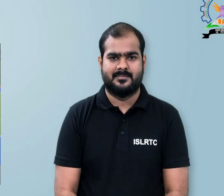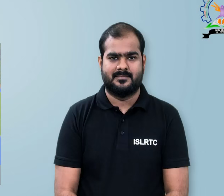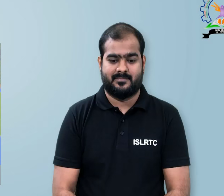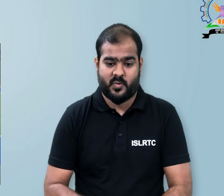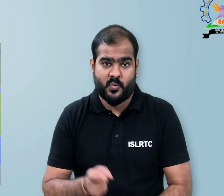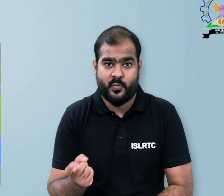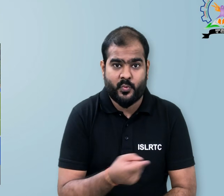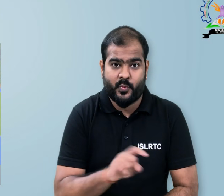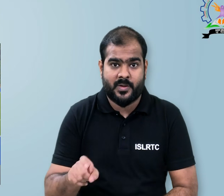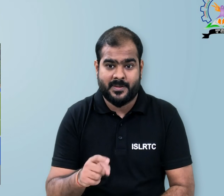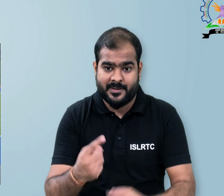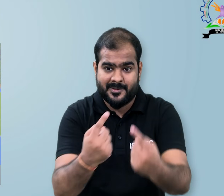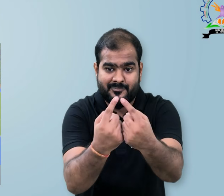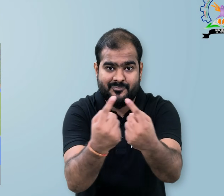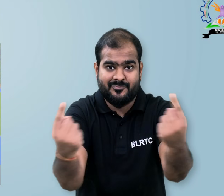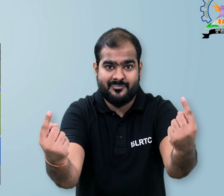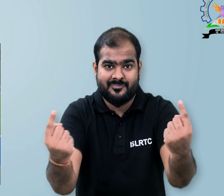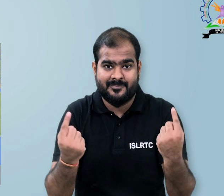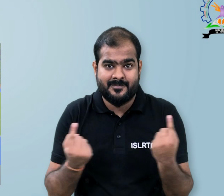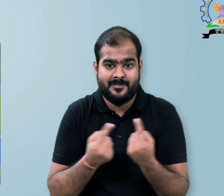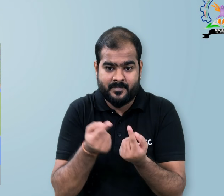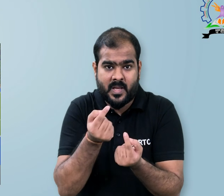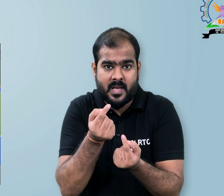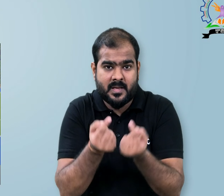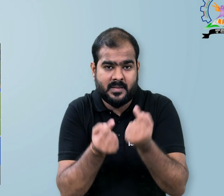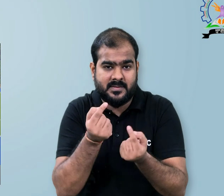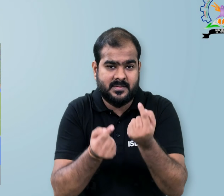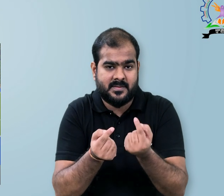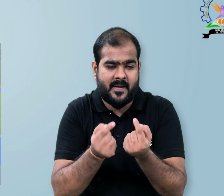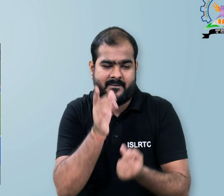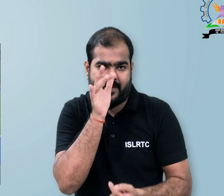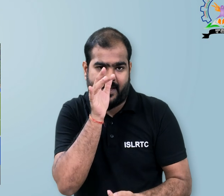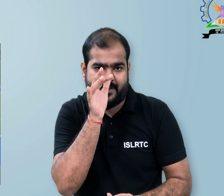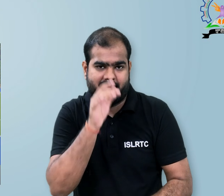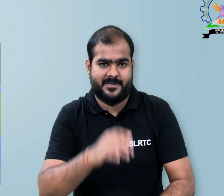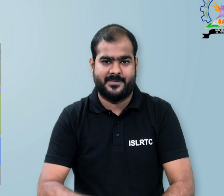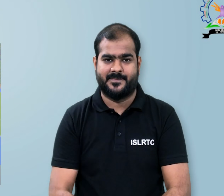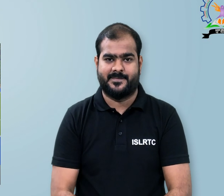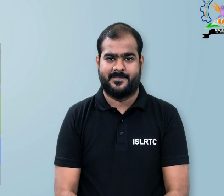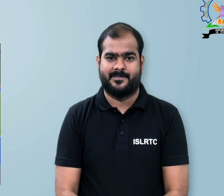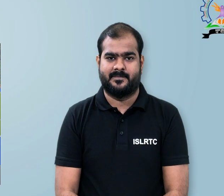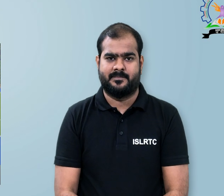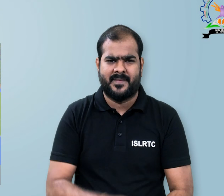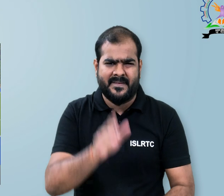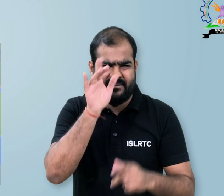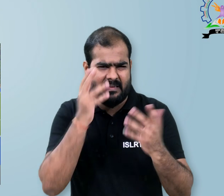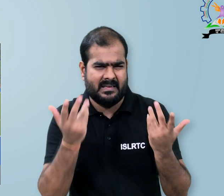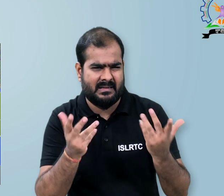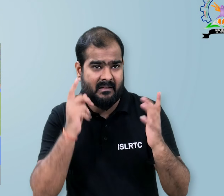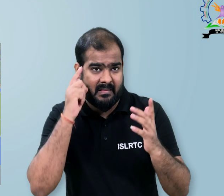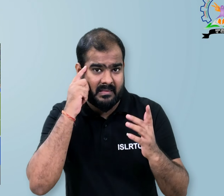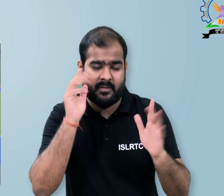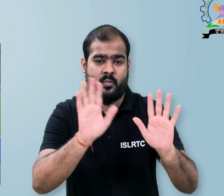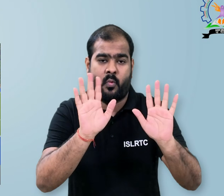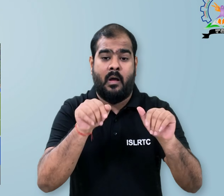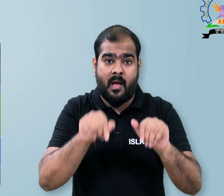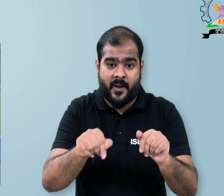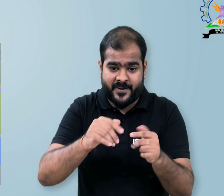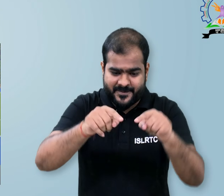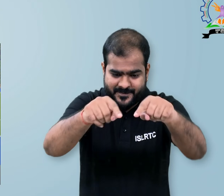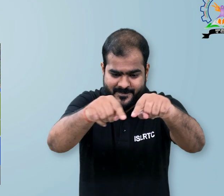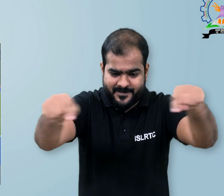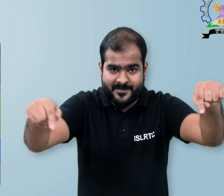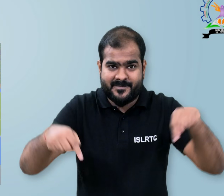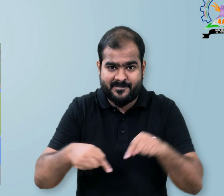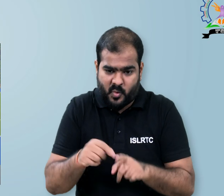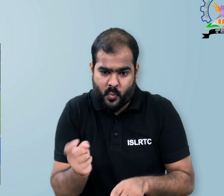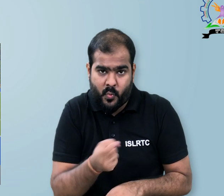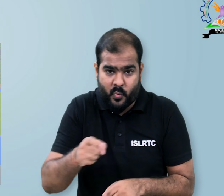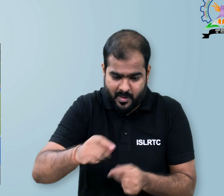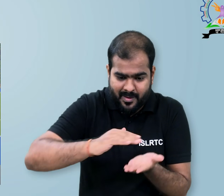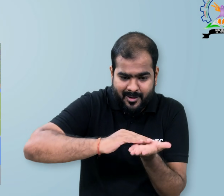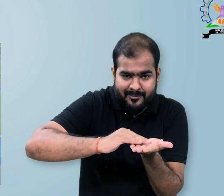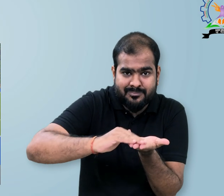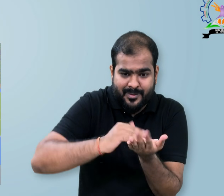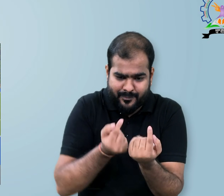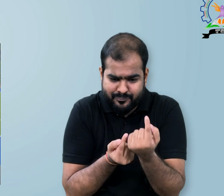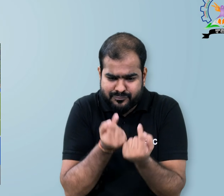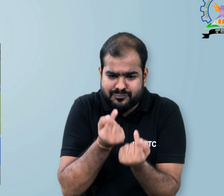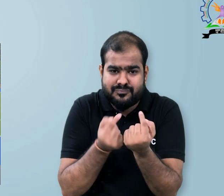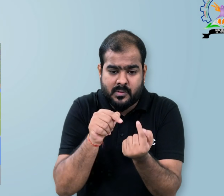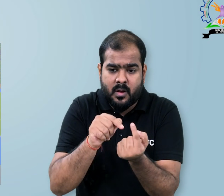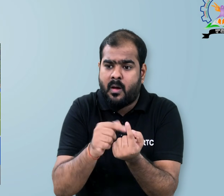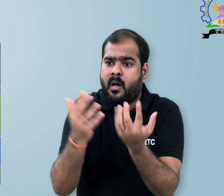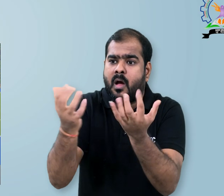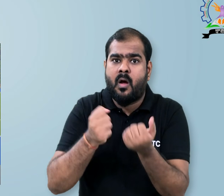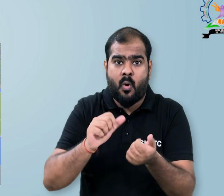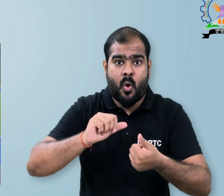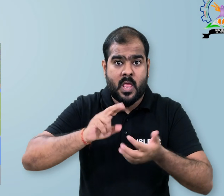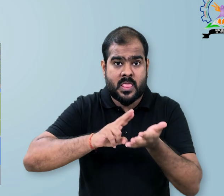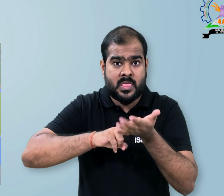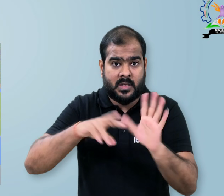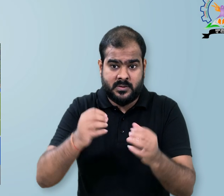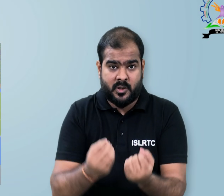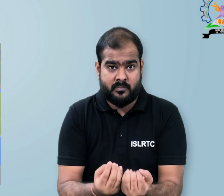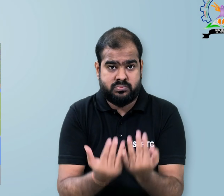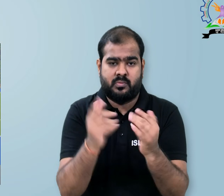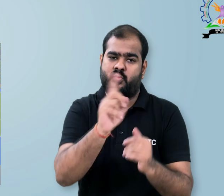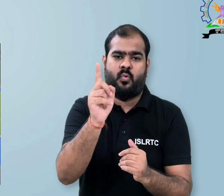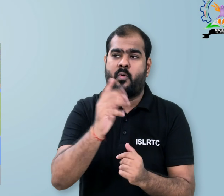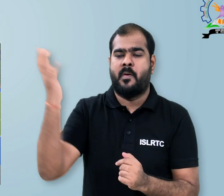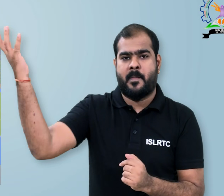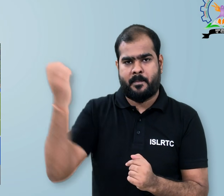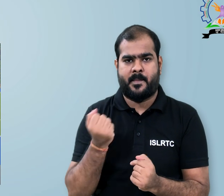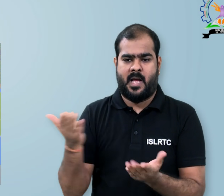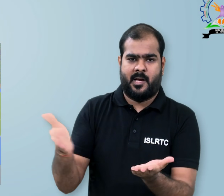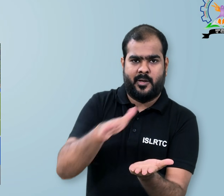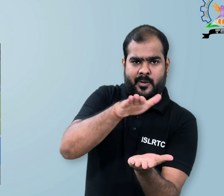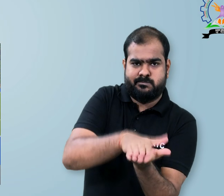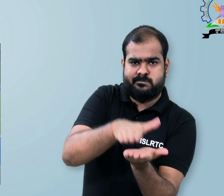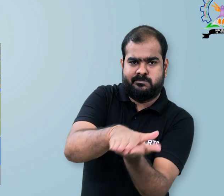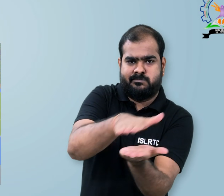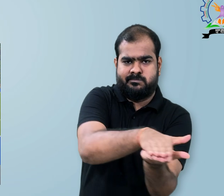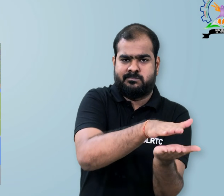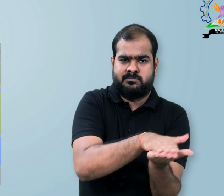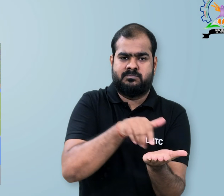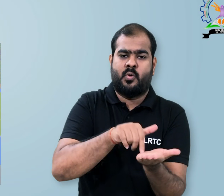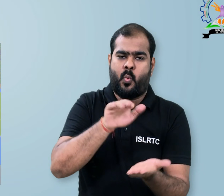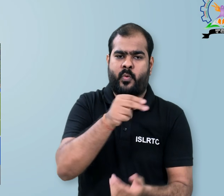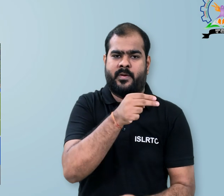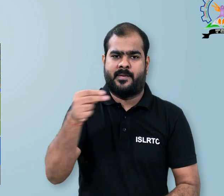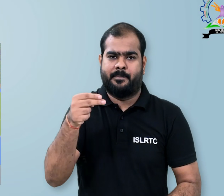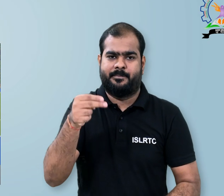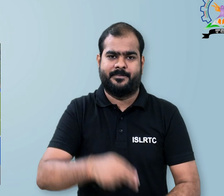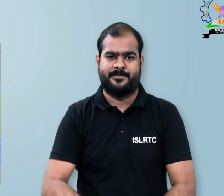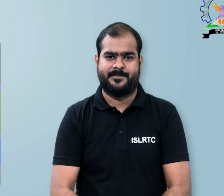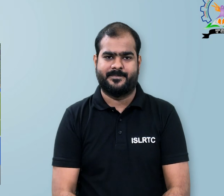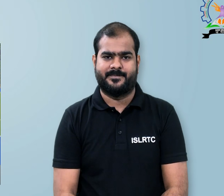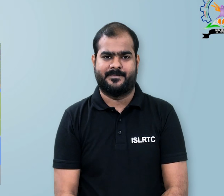Astroturf Astroturf: An artificial grass surface used for playing hockey.